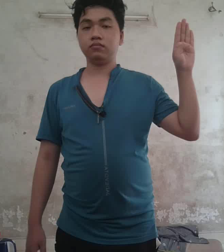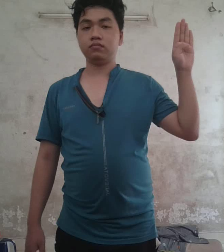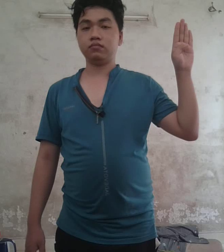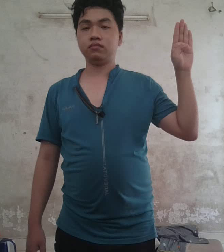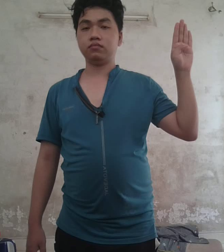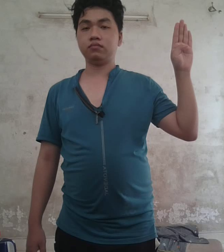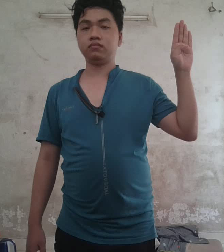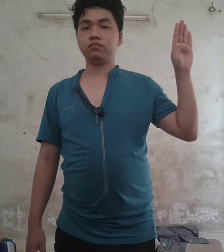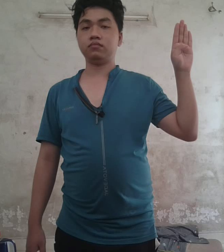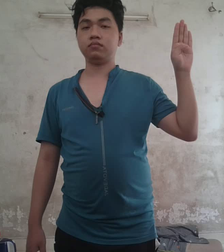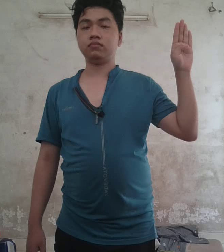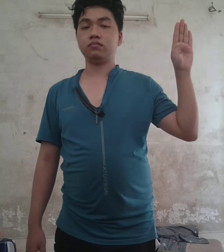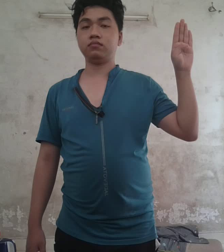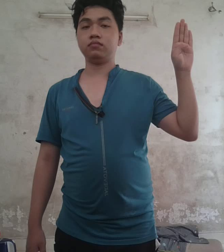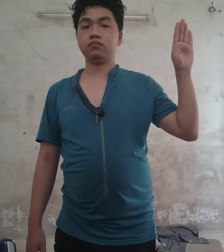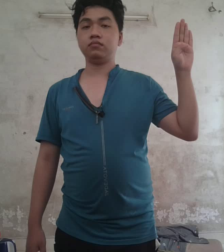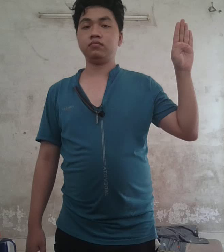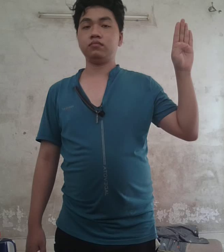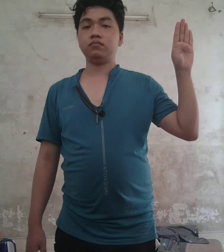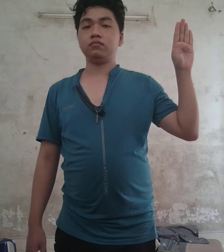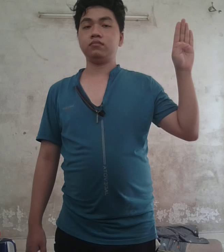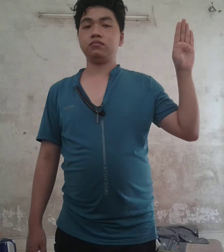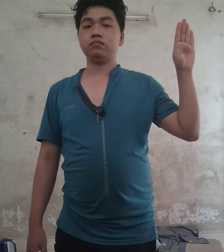b